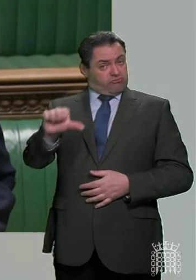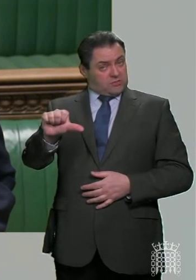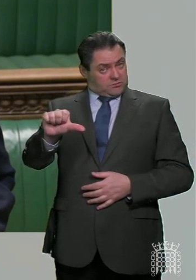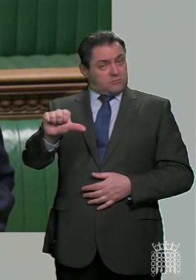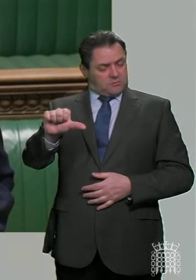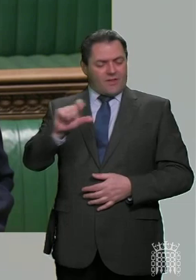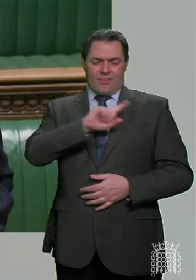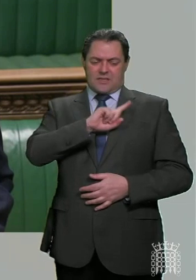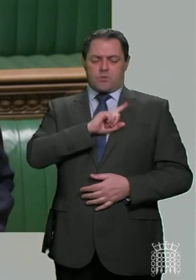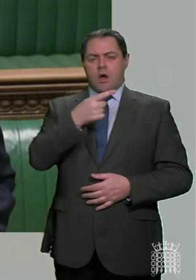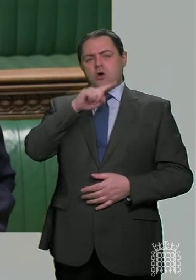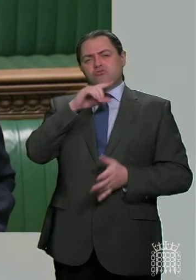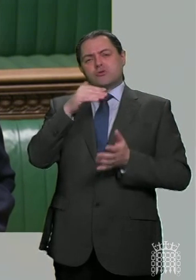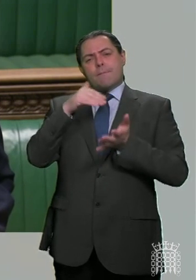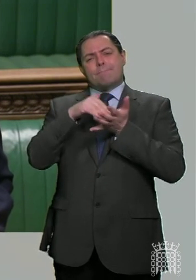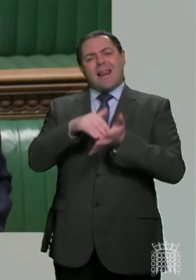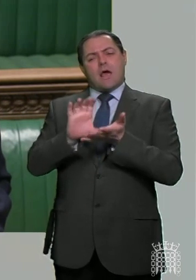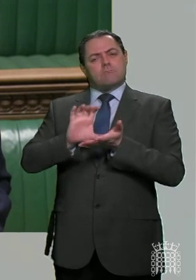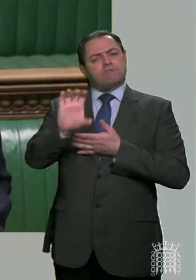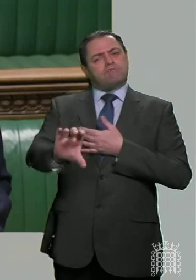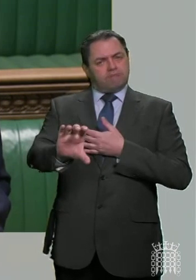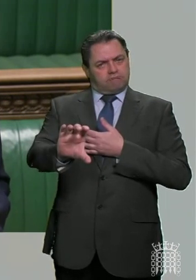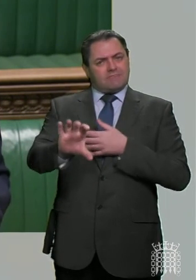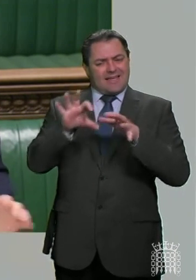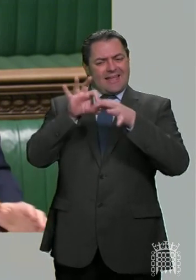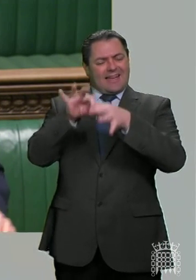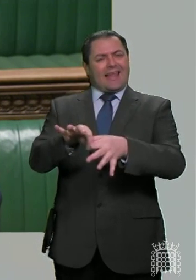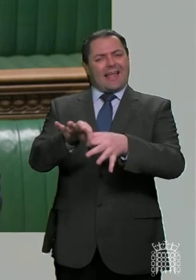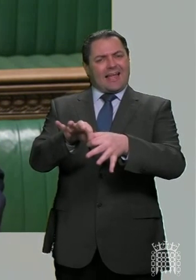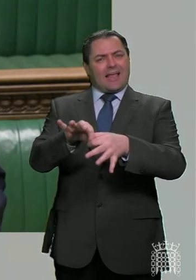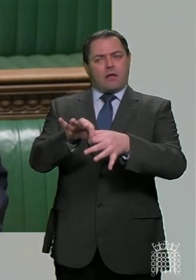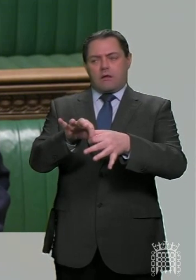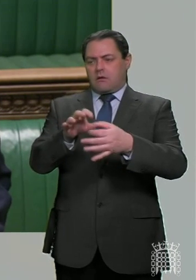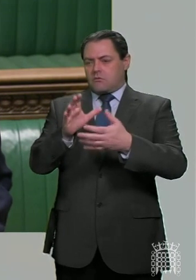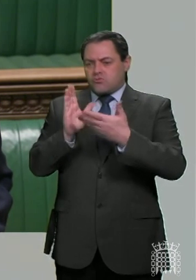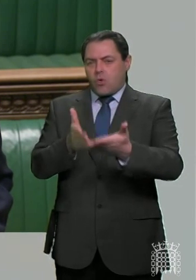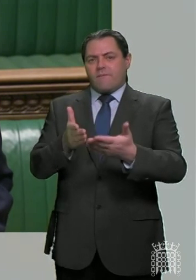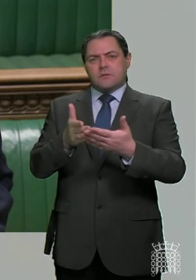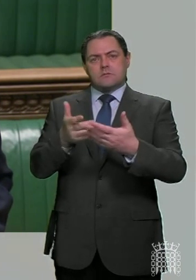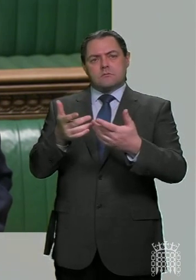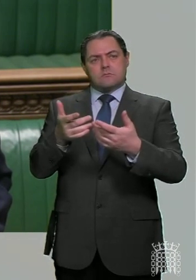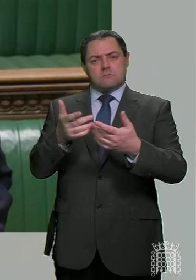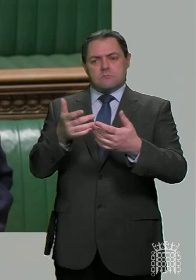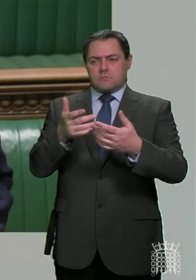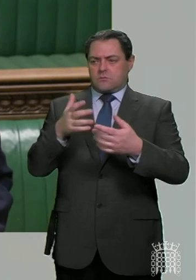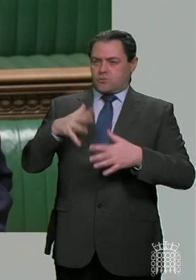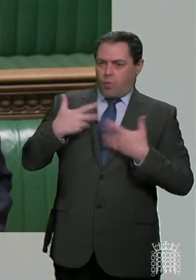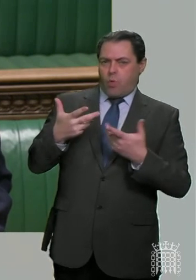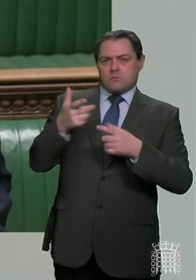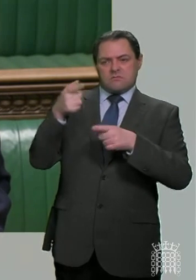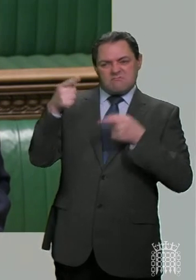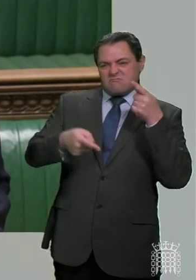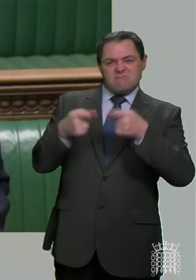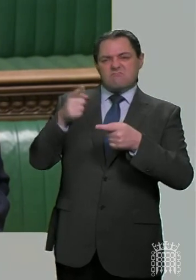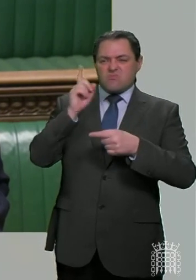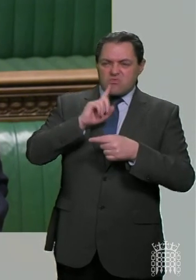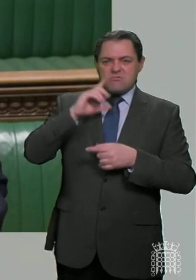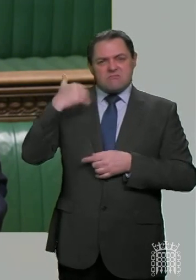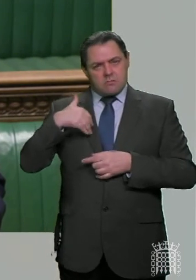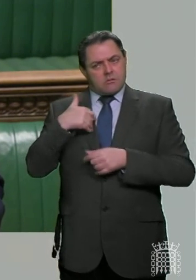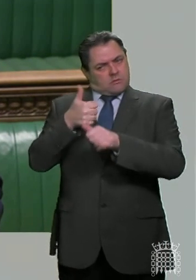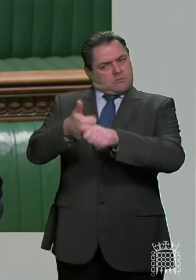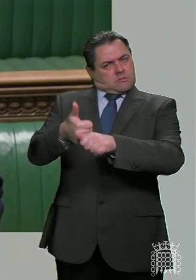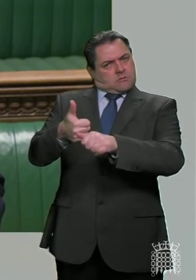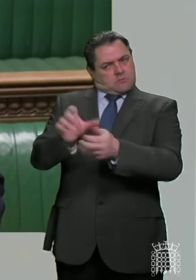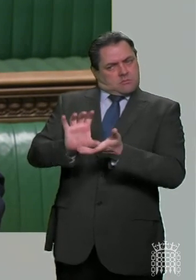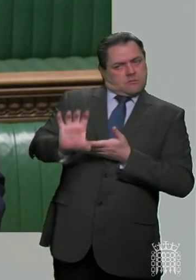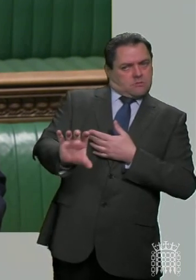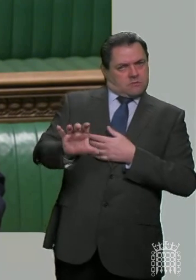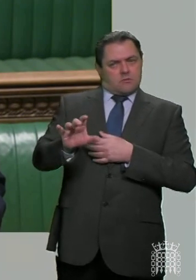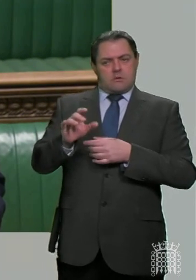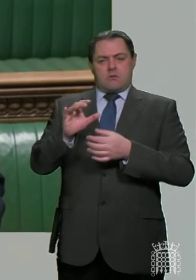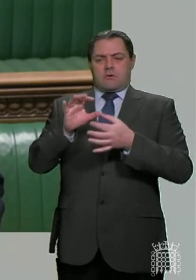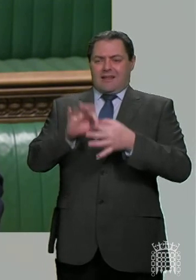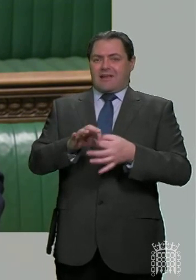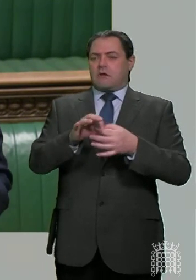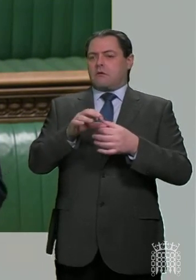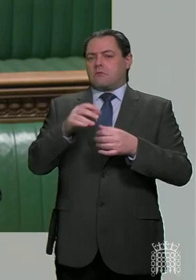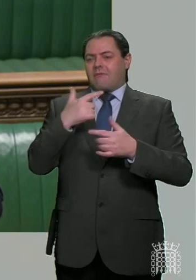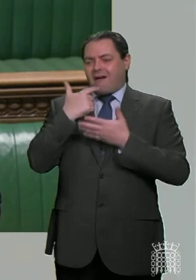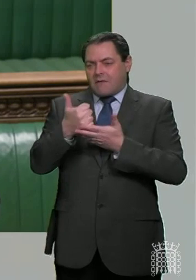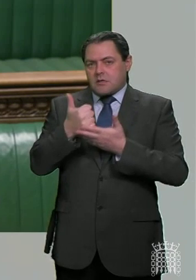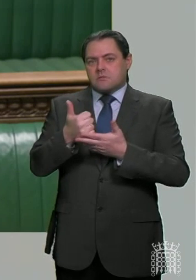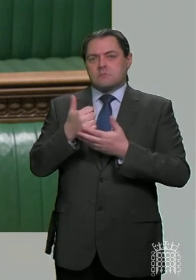That is why we have put £100 million so far into services for dealing with violence against women and girls, particularly independent domestic violence advisers and independent sexual violence advisers.